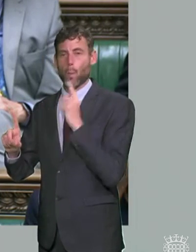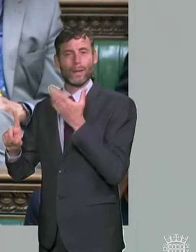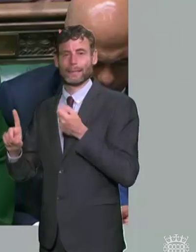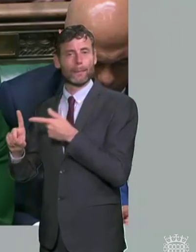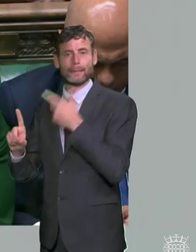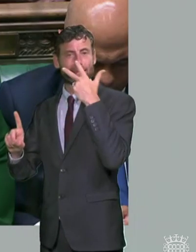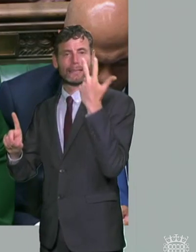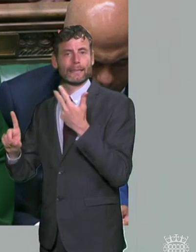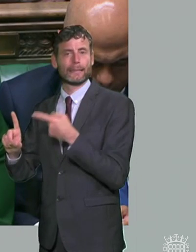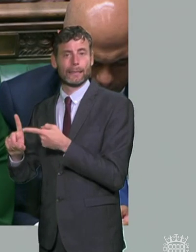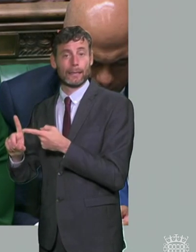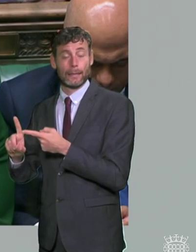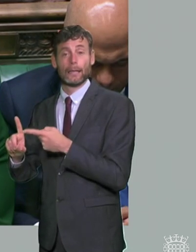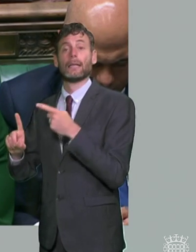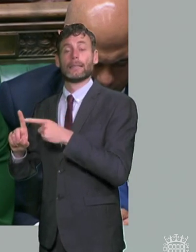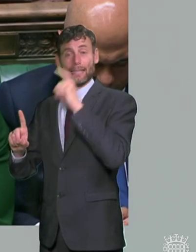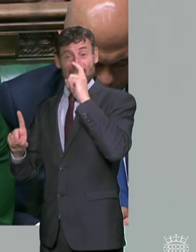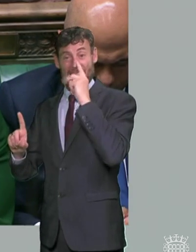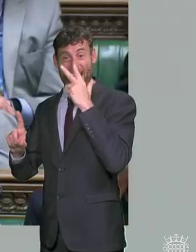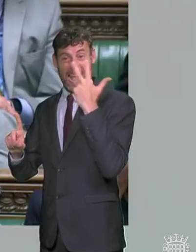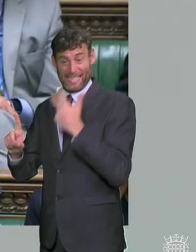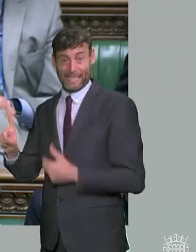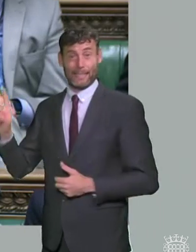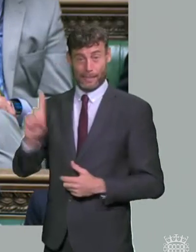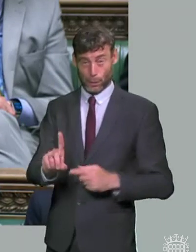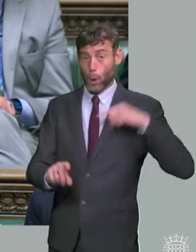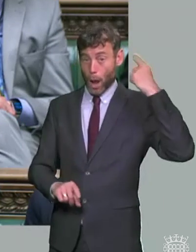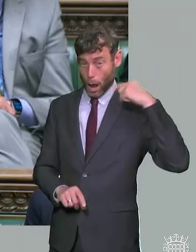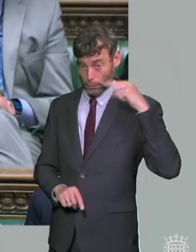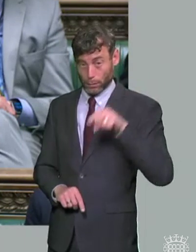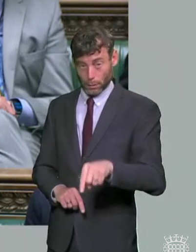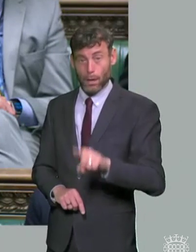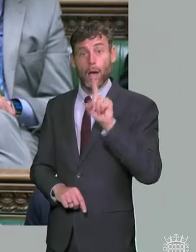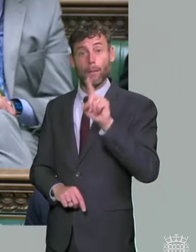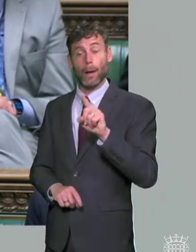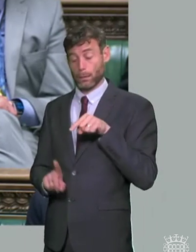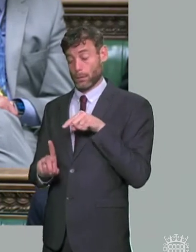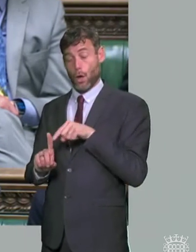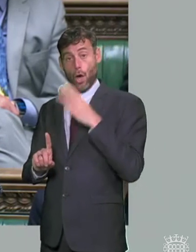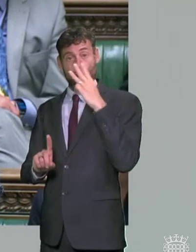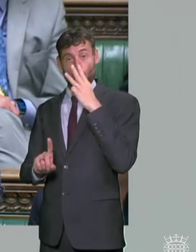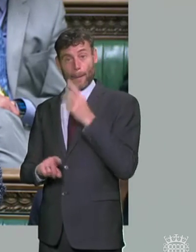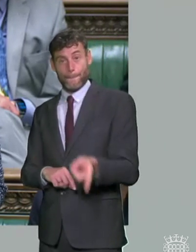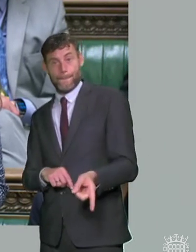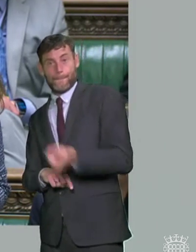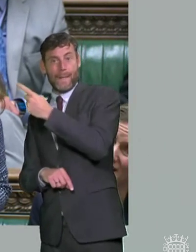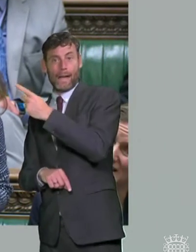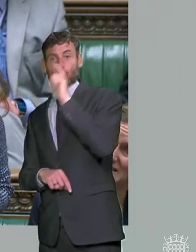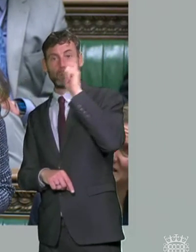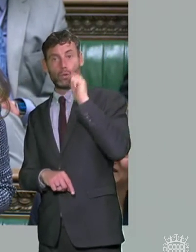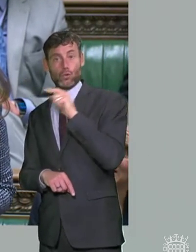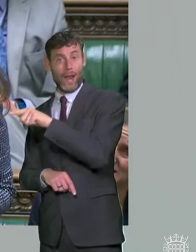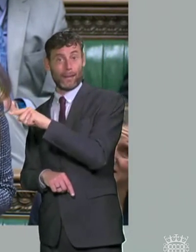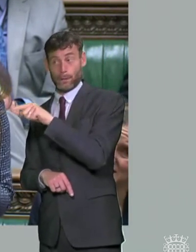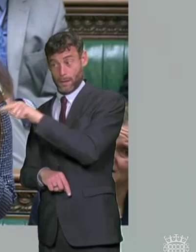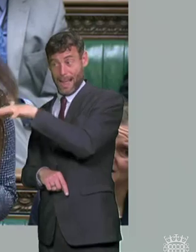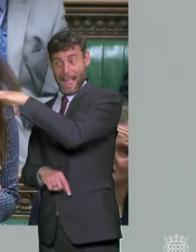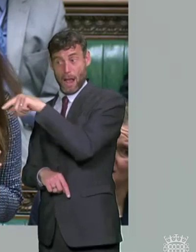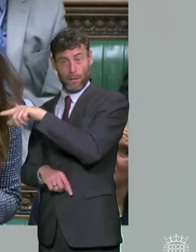The 18-year-old sister is now in London but the 13-year-old sister has been sent back to her home town in Ukraine, which is under siege.